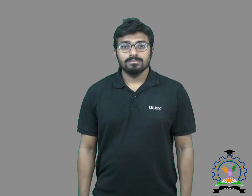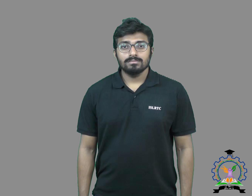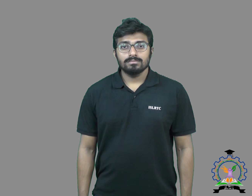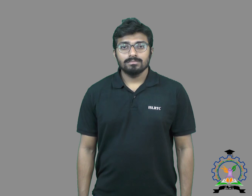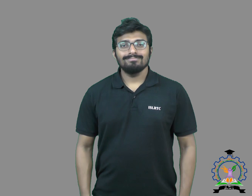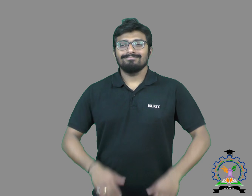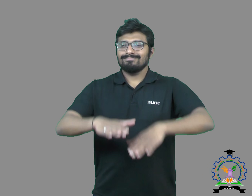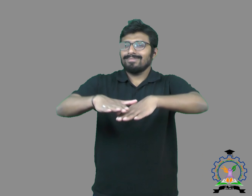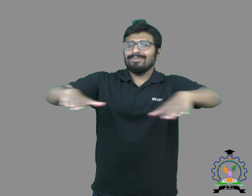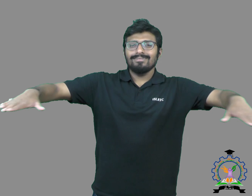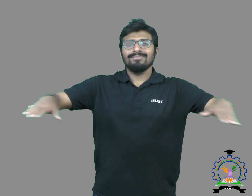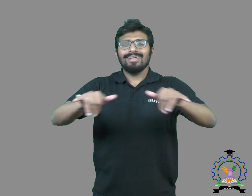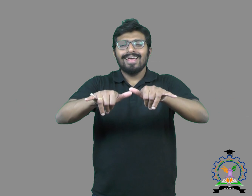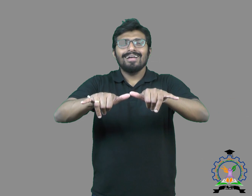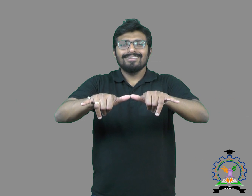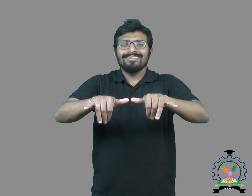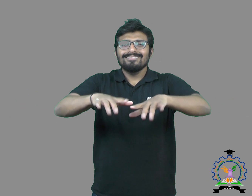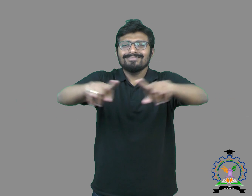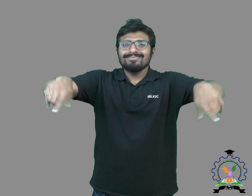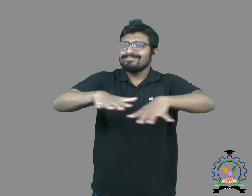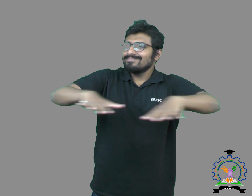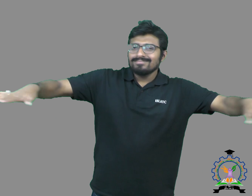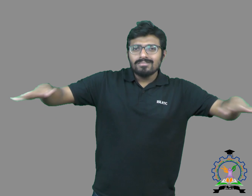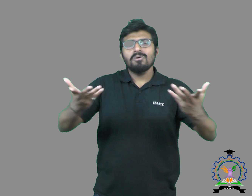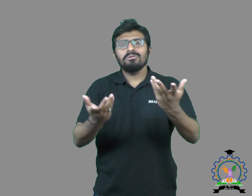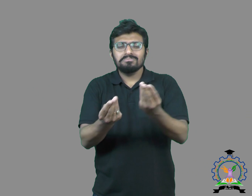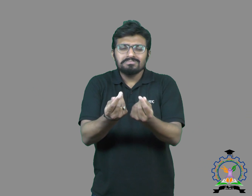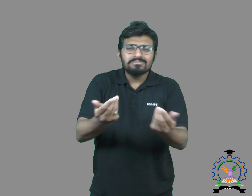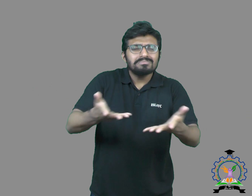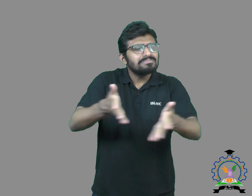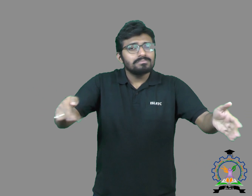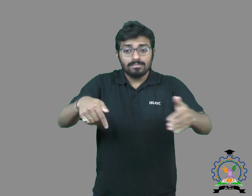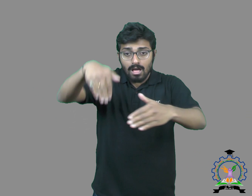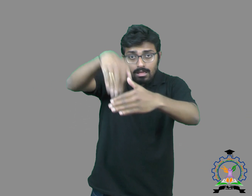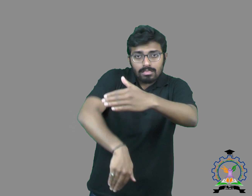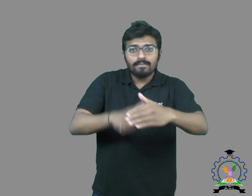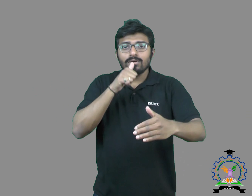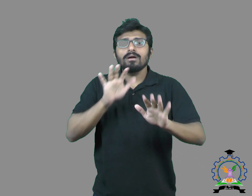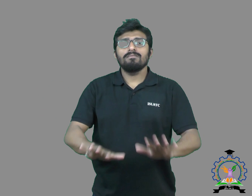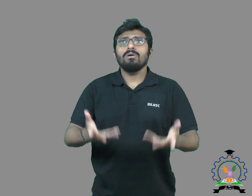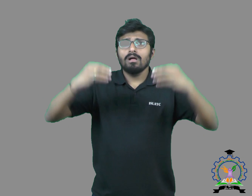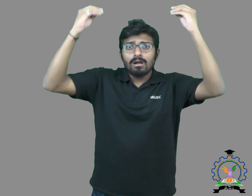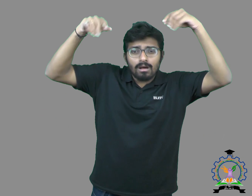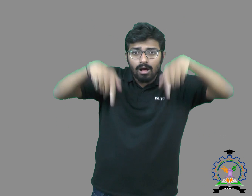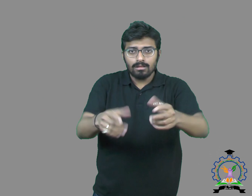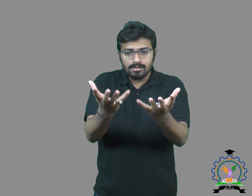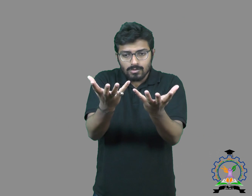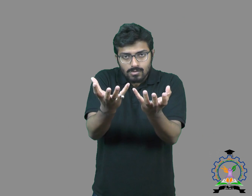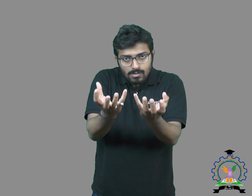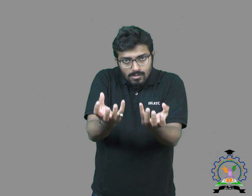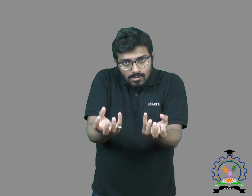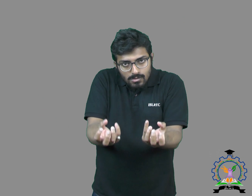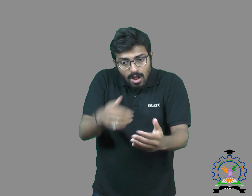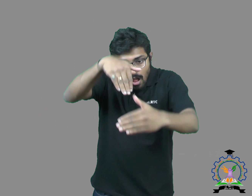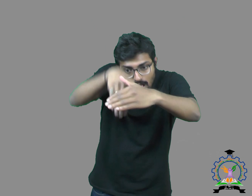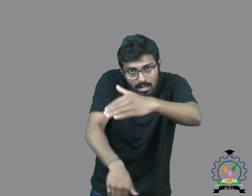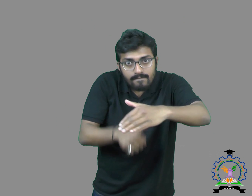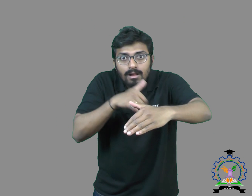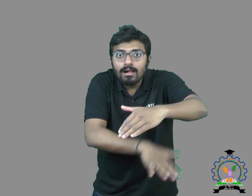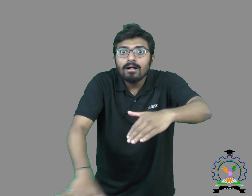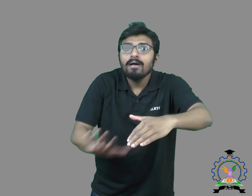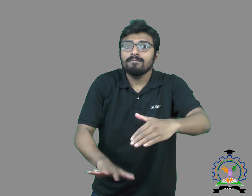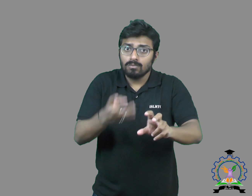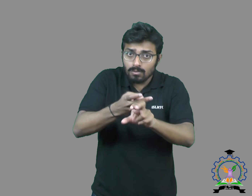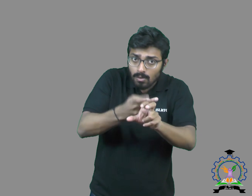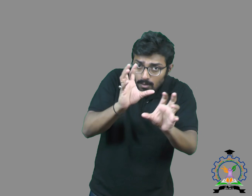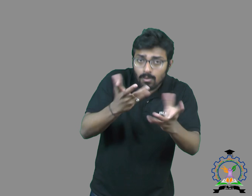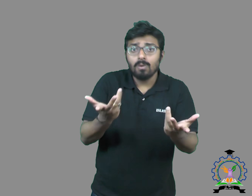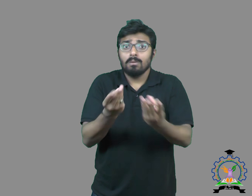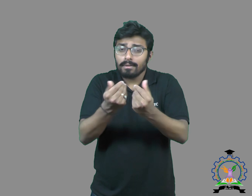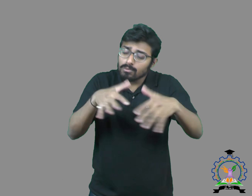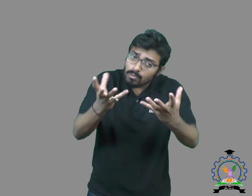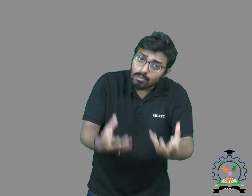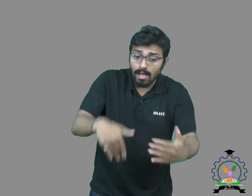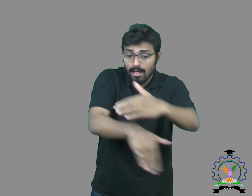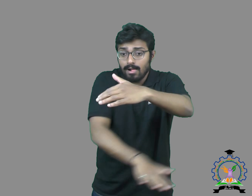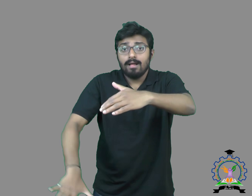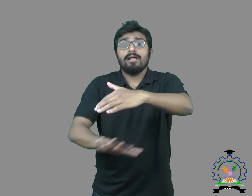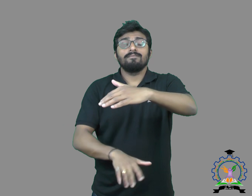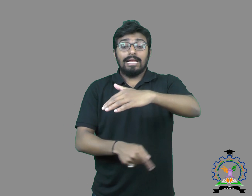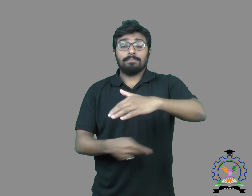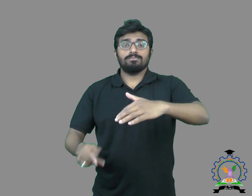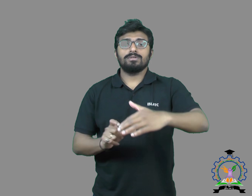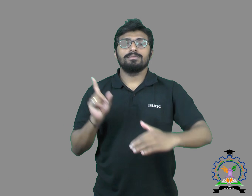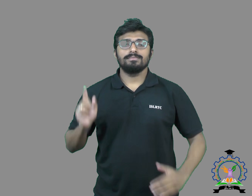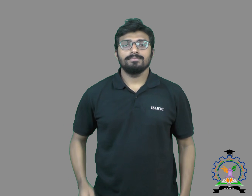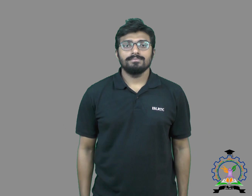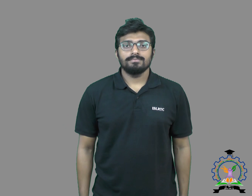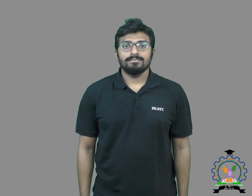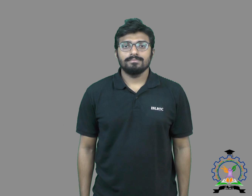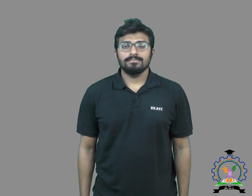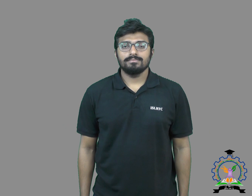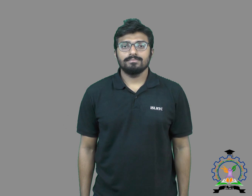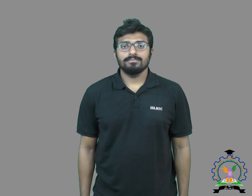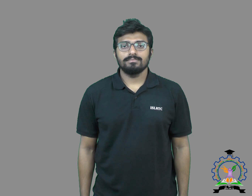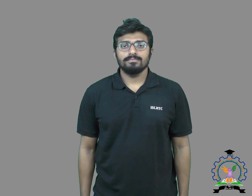Groundwater